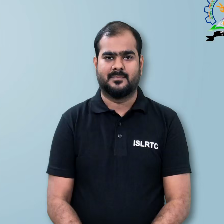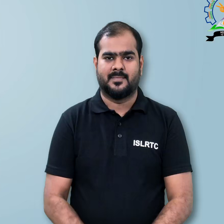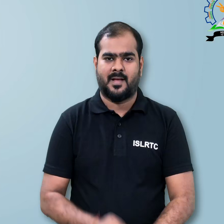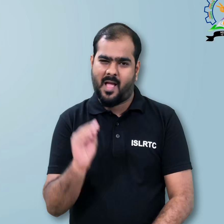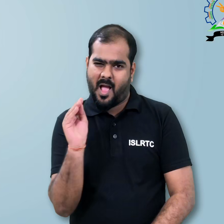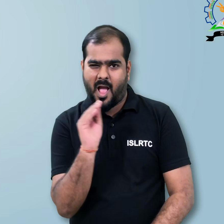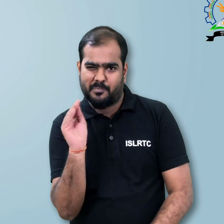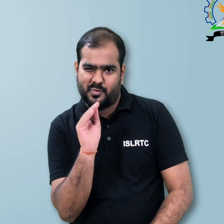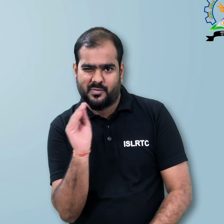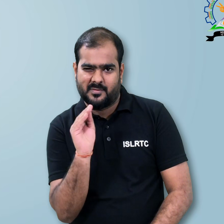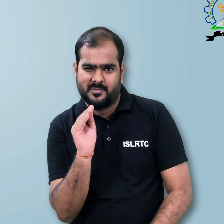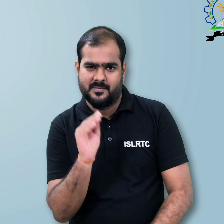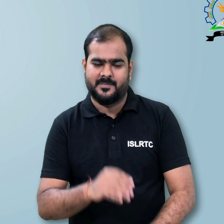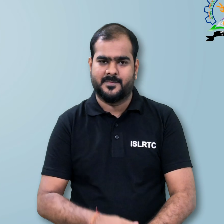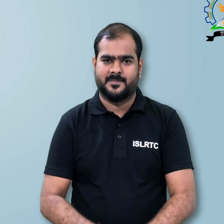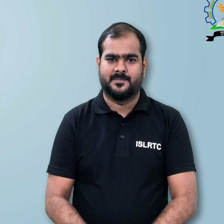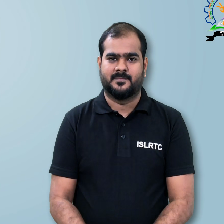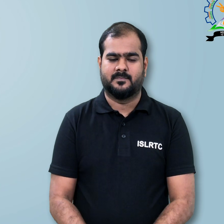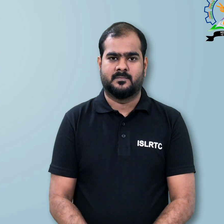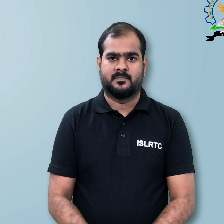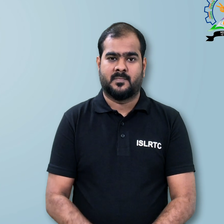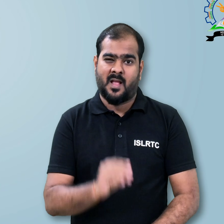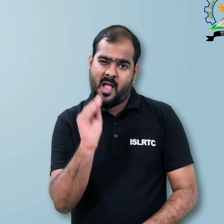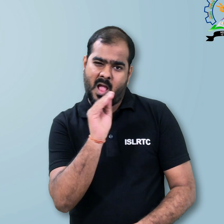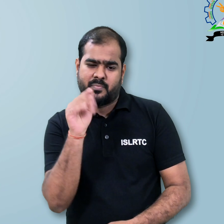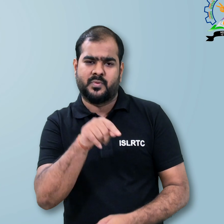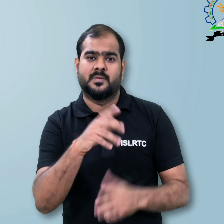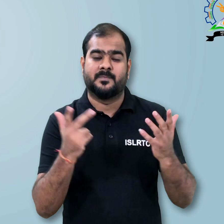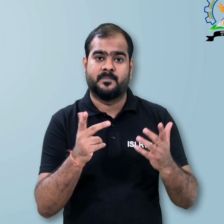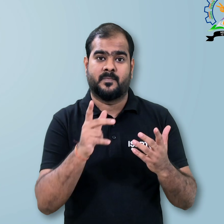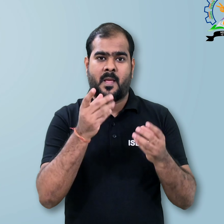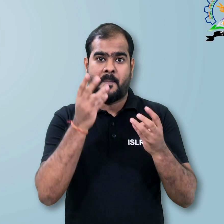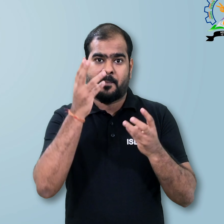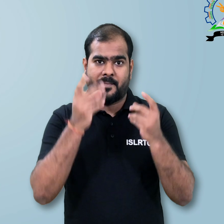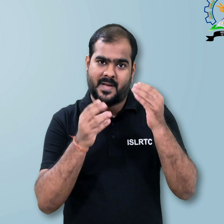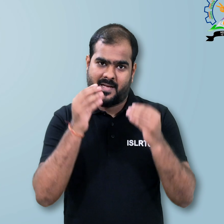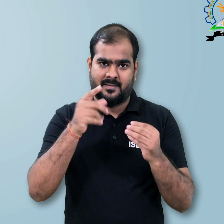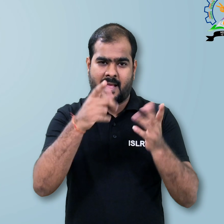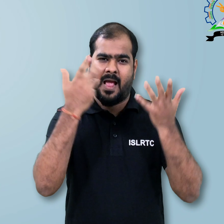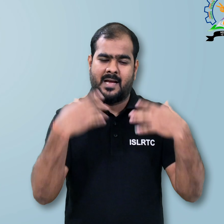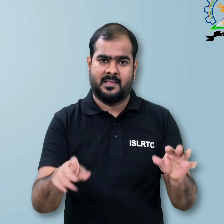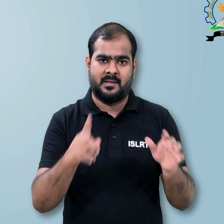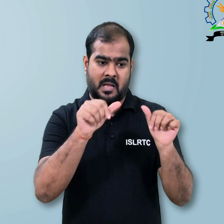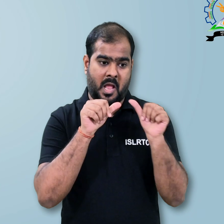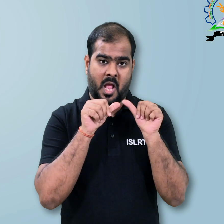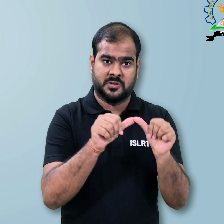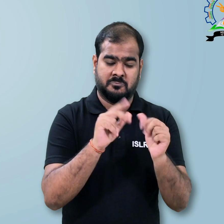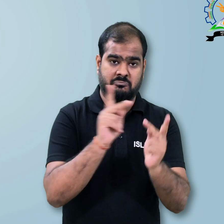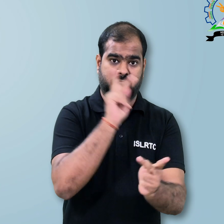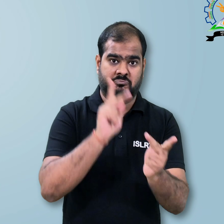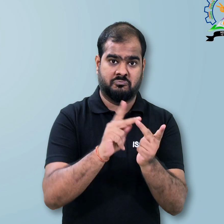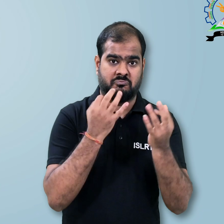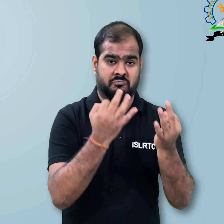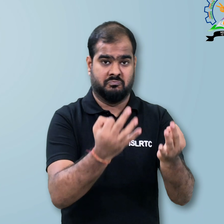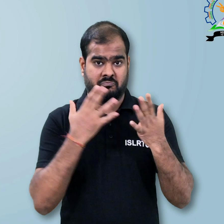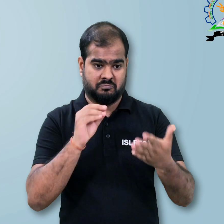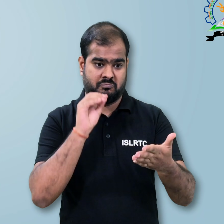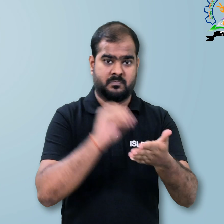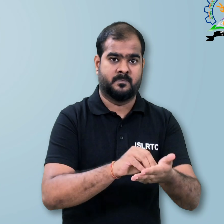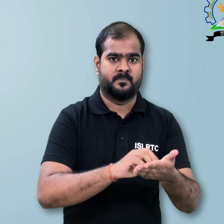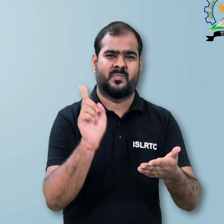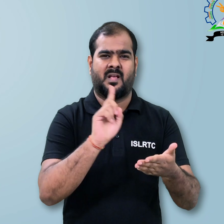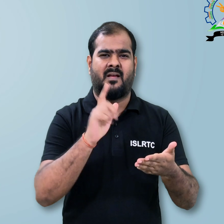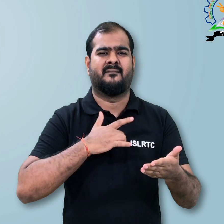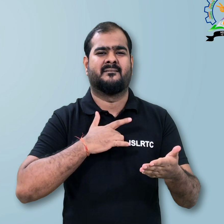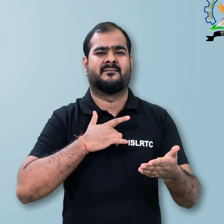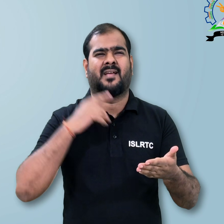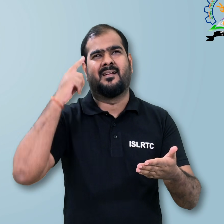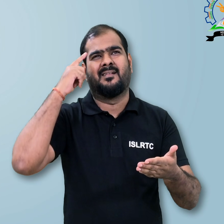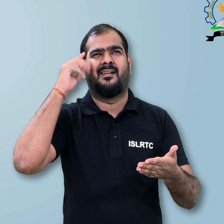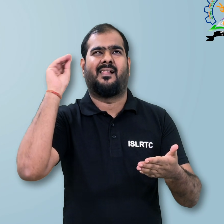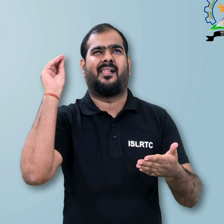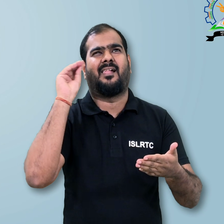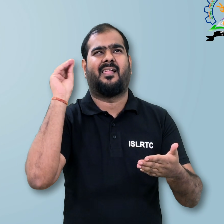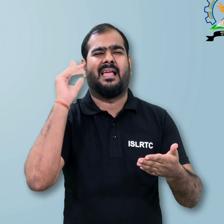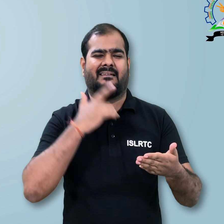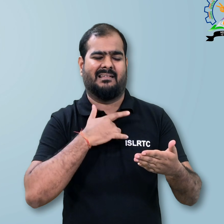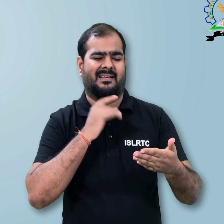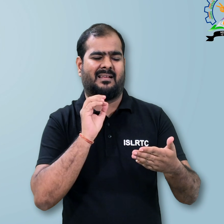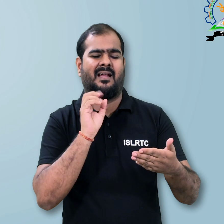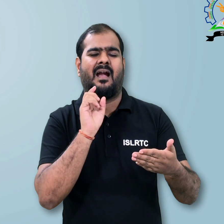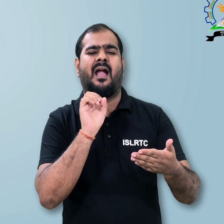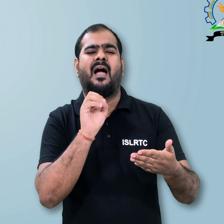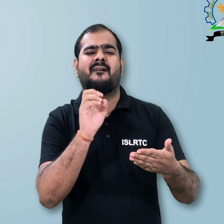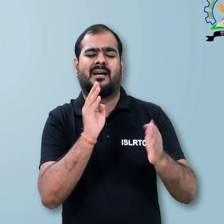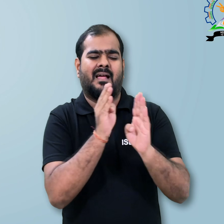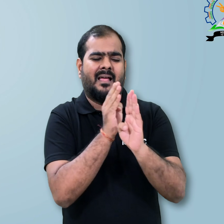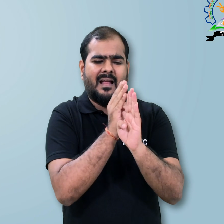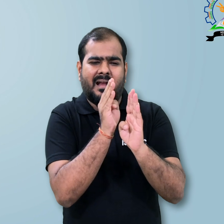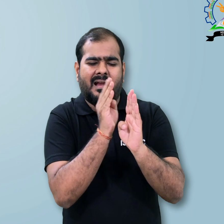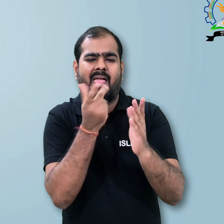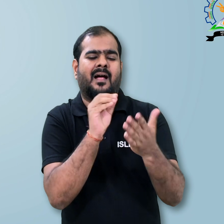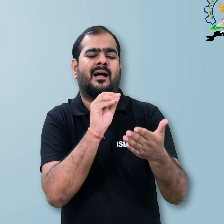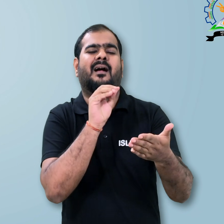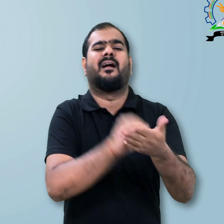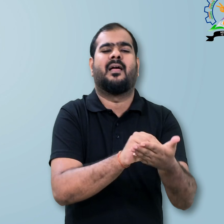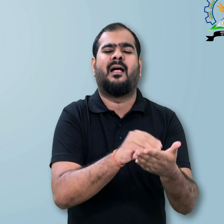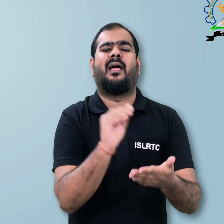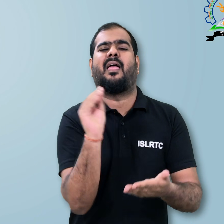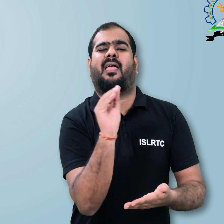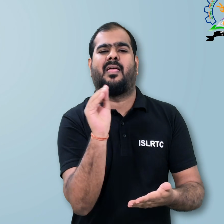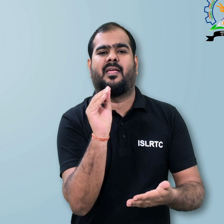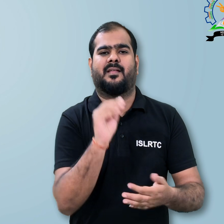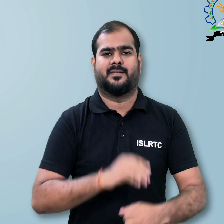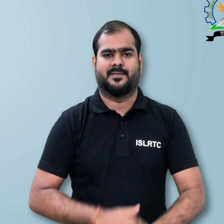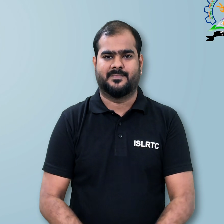Estimation Estimation helps in getting a close answer without performing the actual calculation.